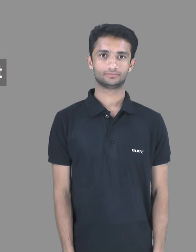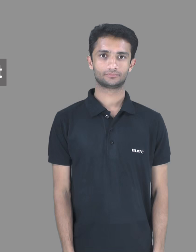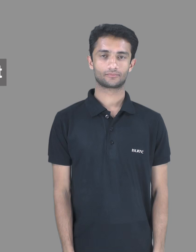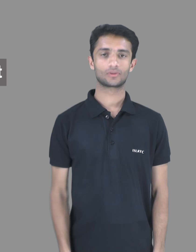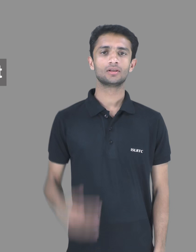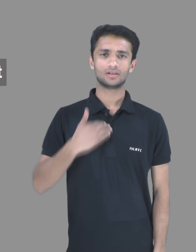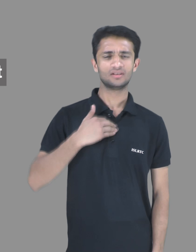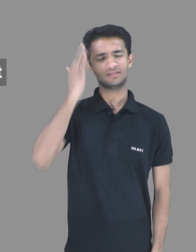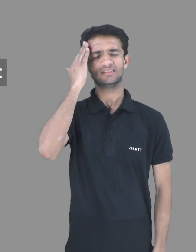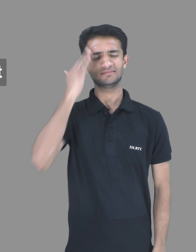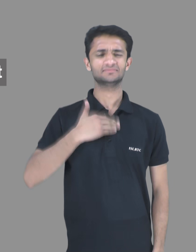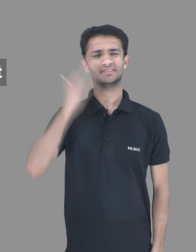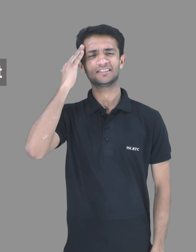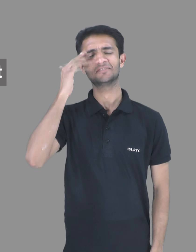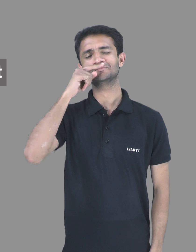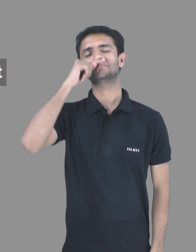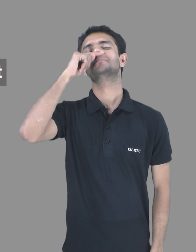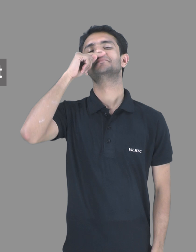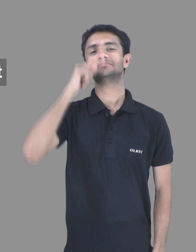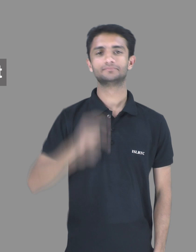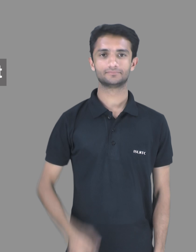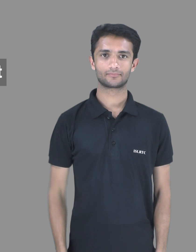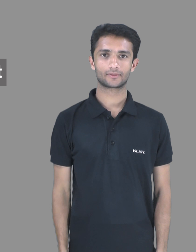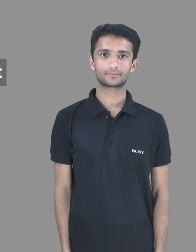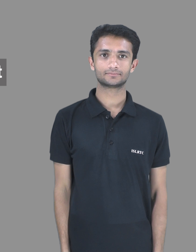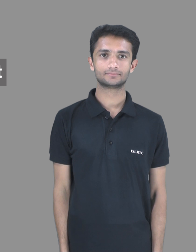Arrogant